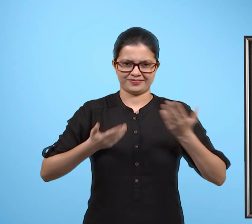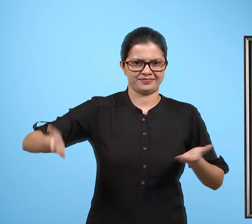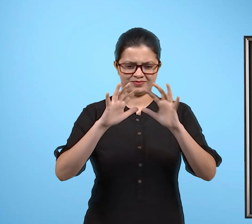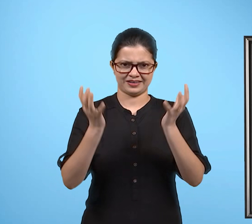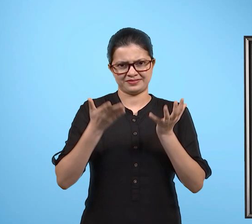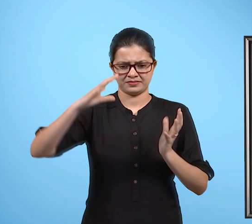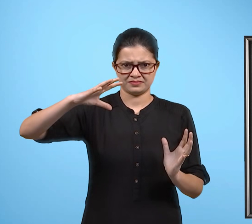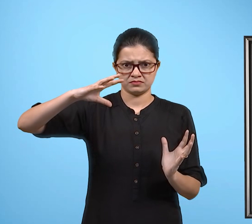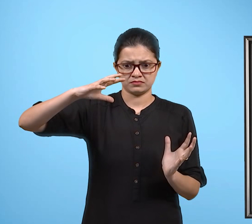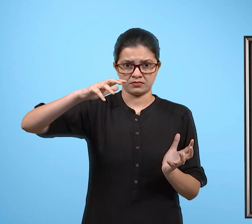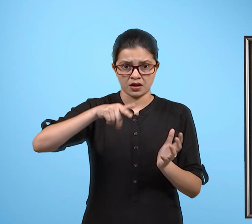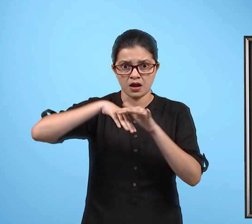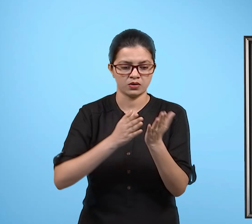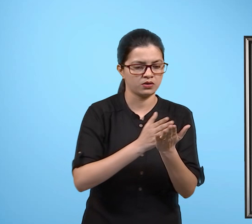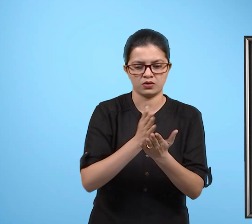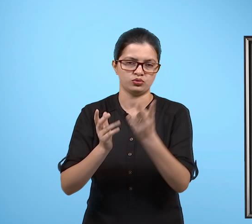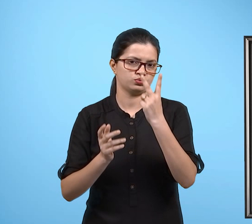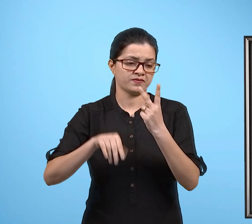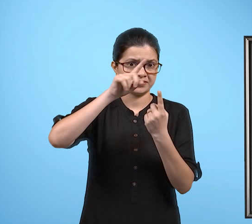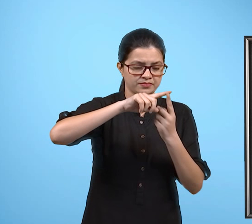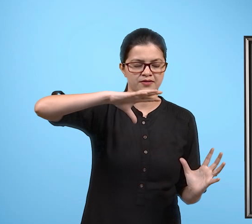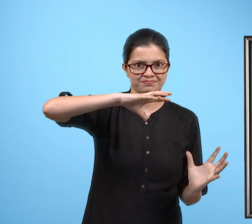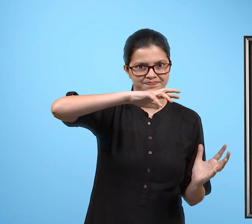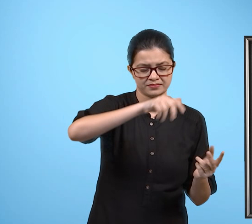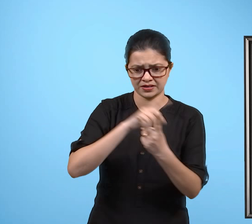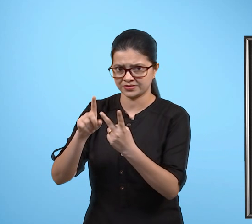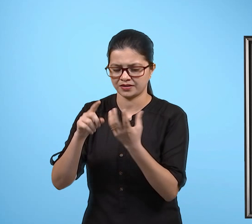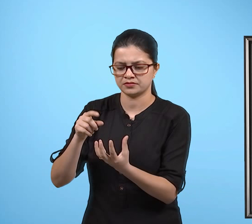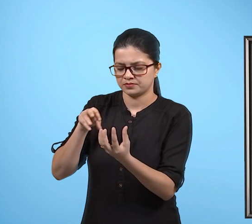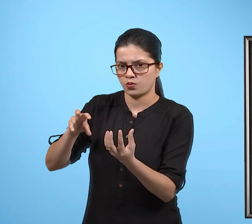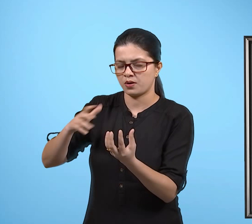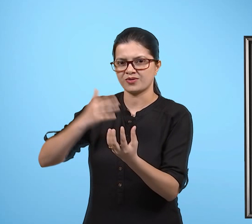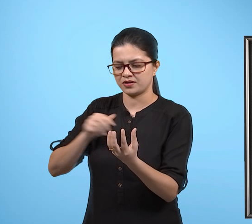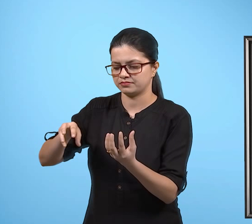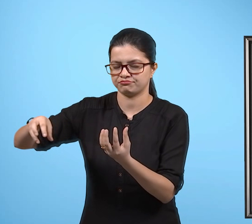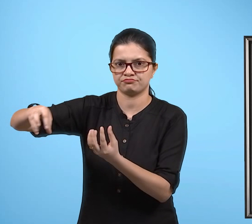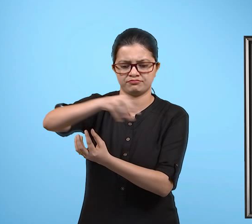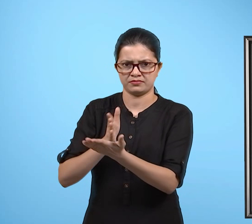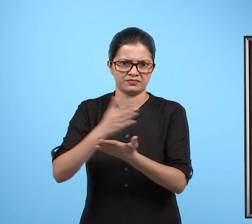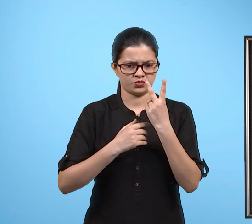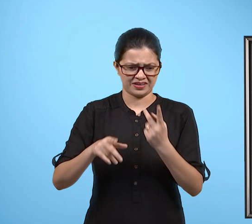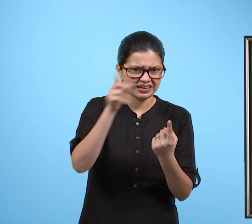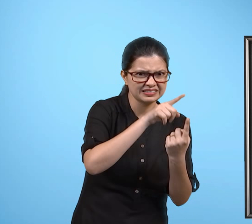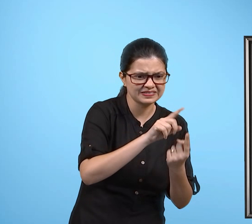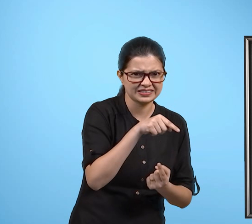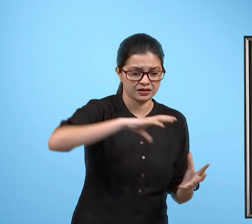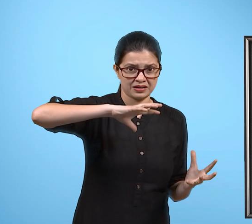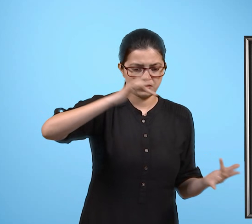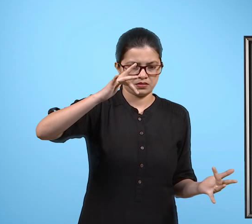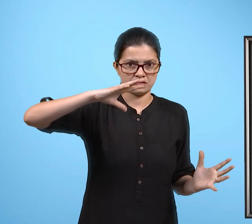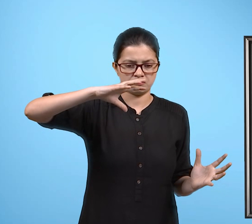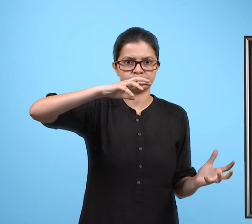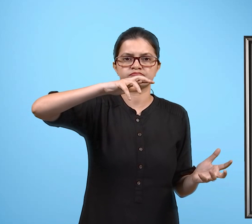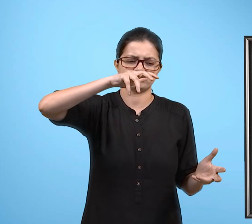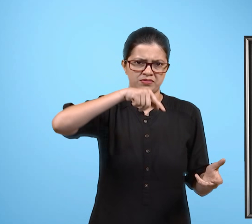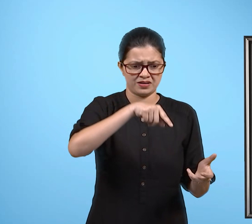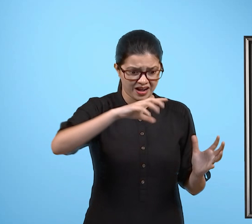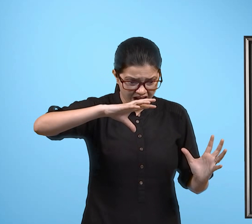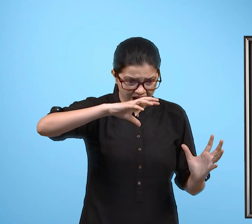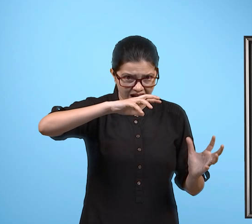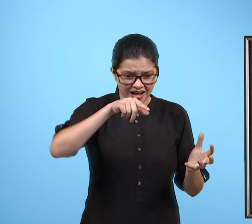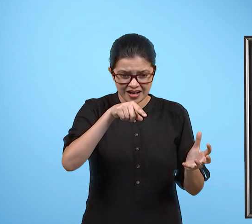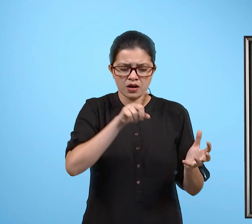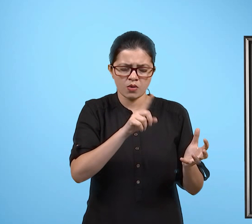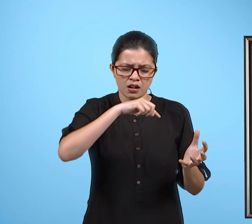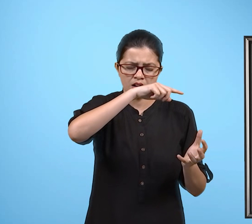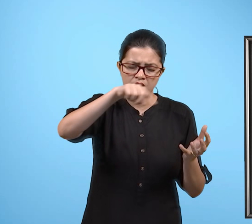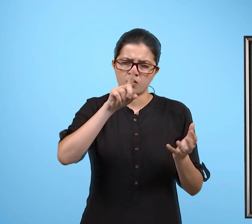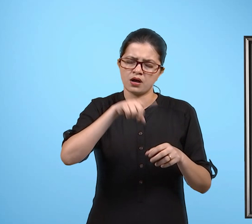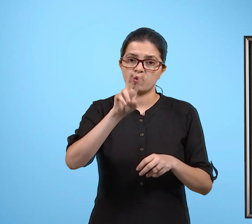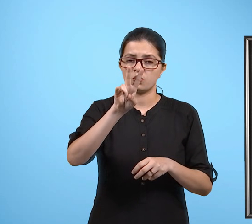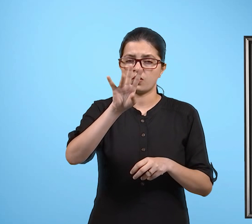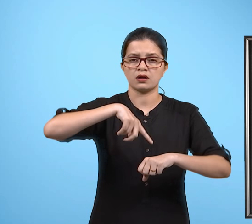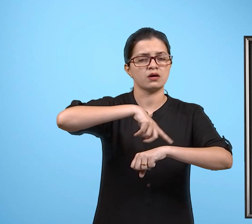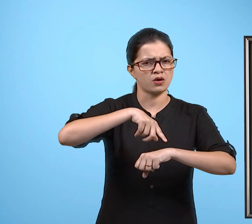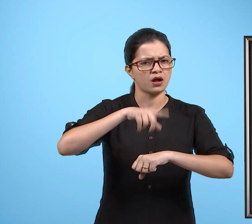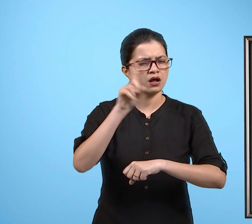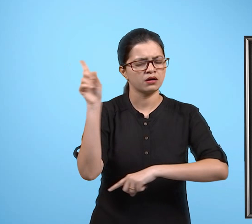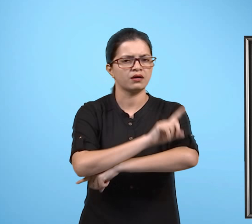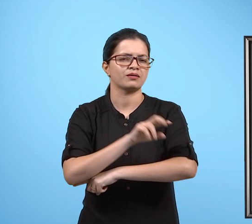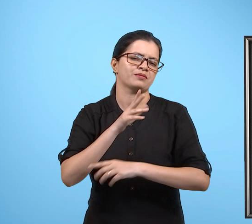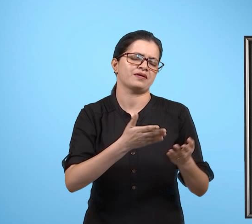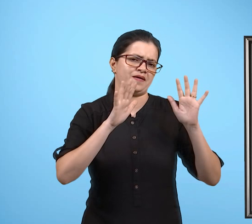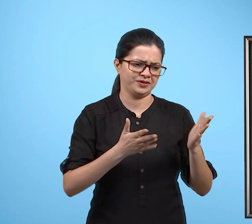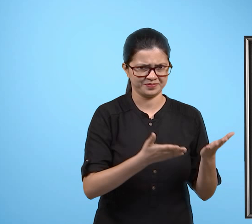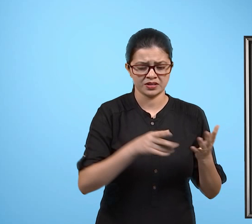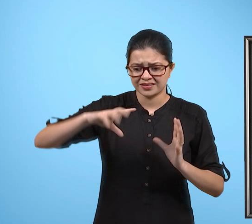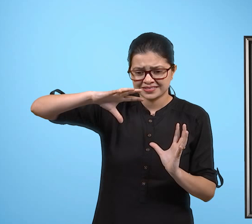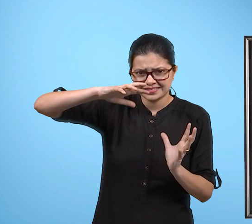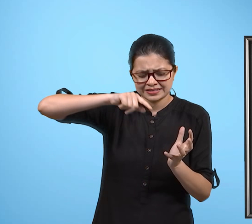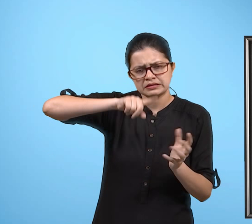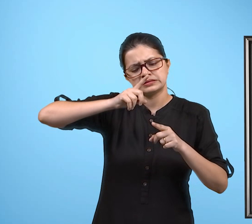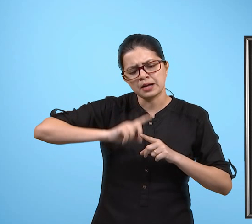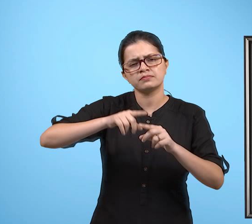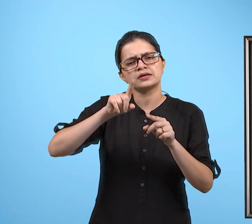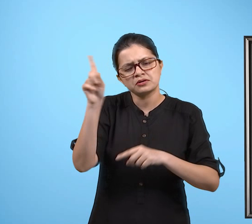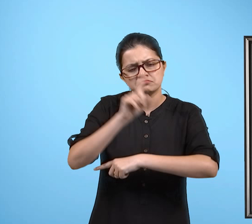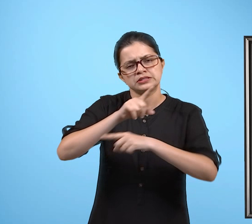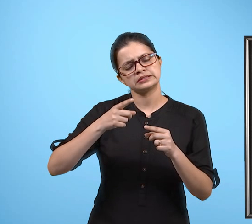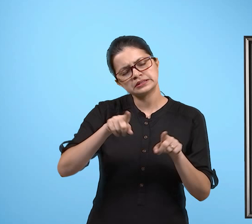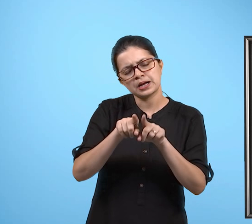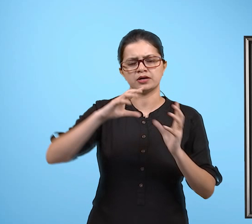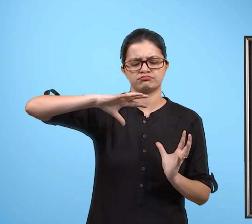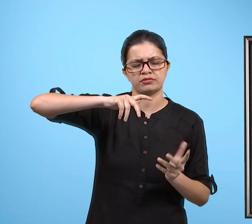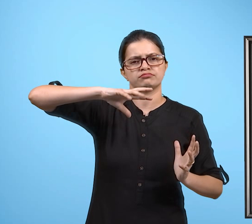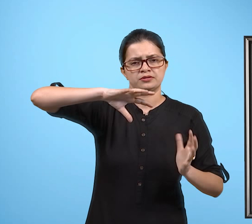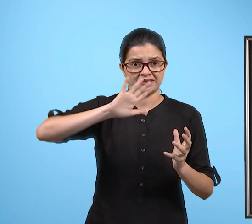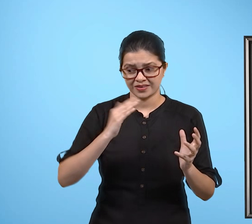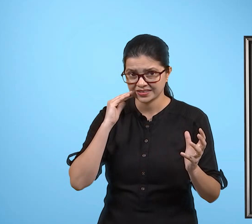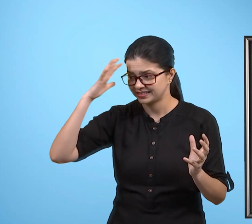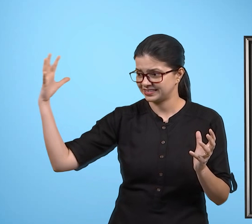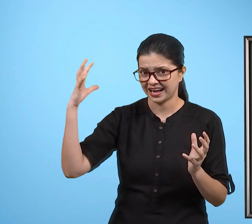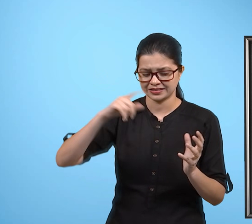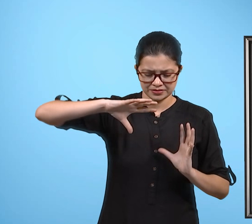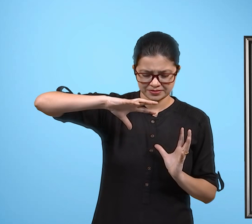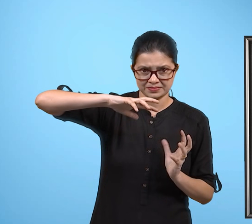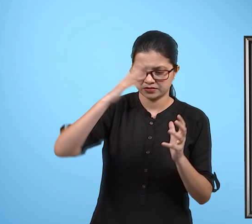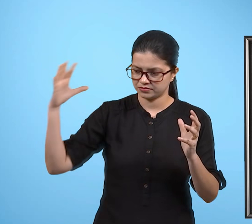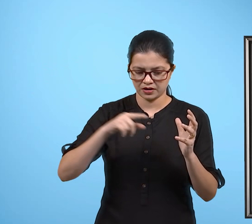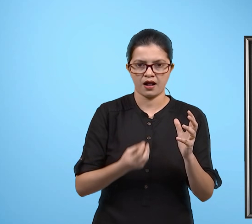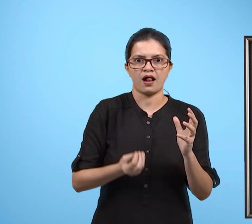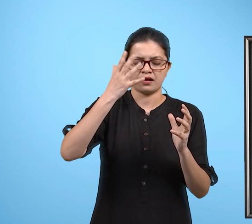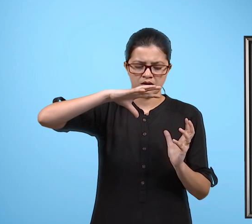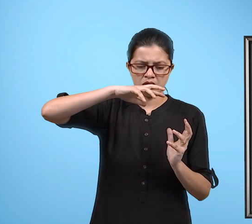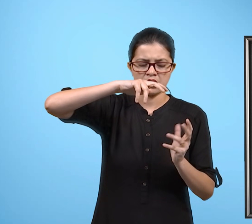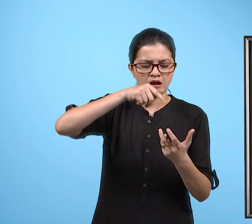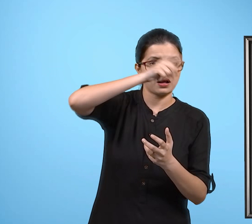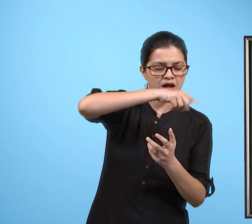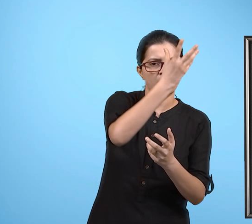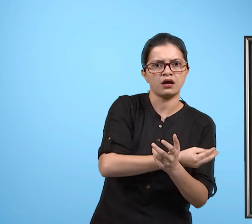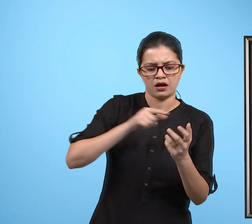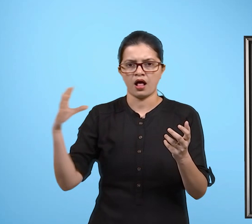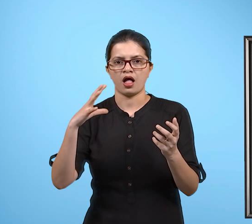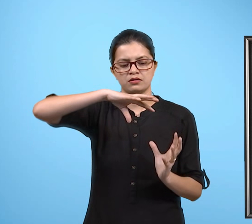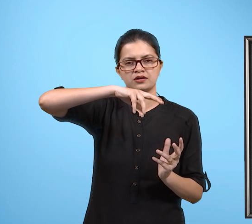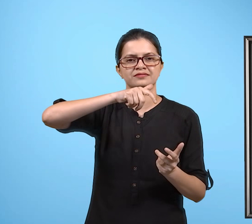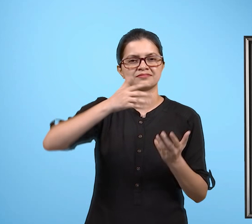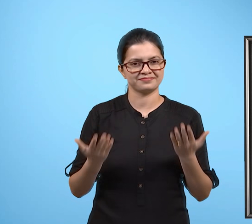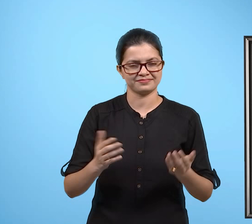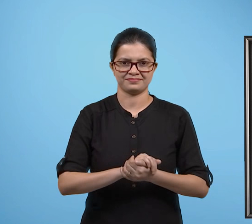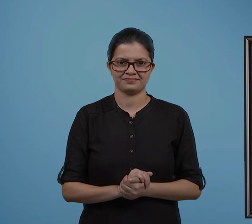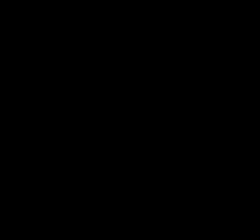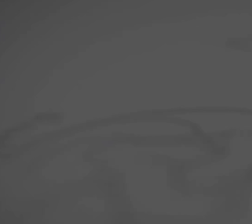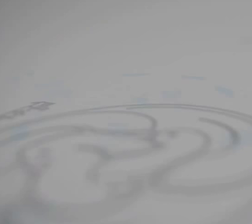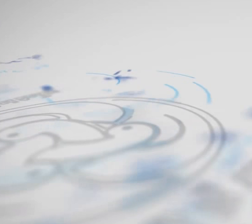namely rotation and revolution.